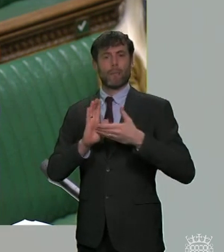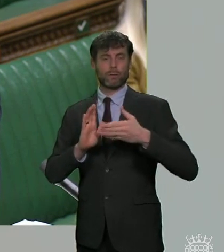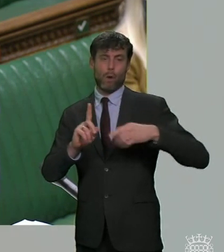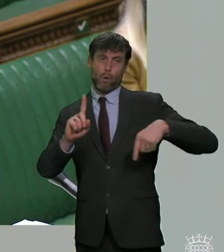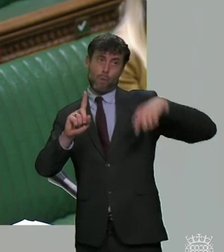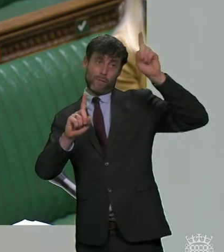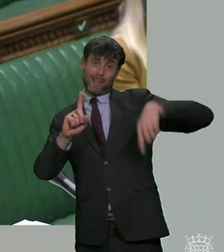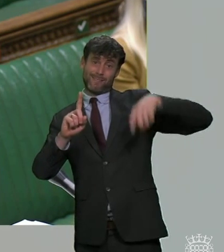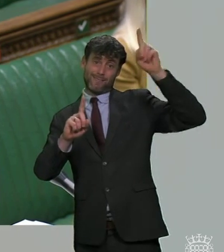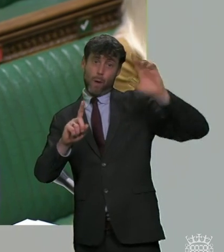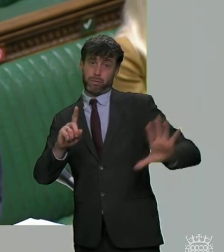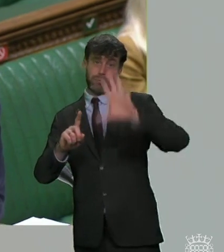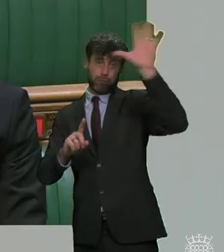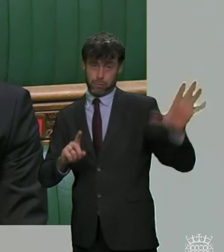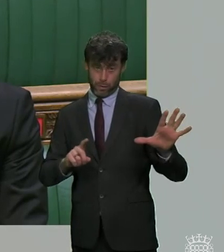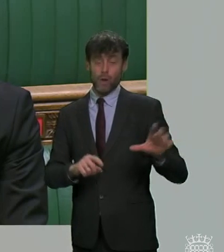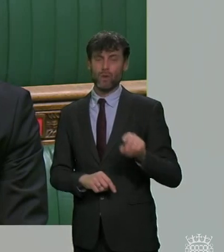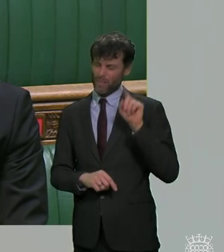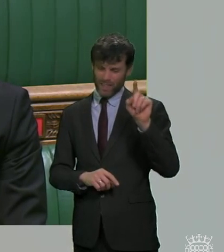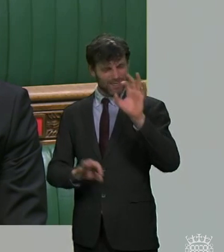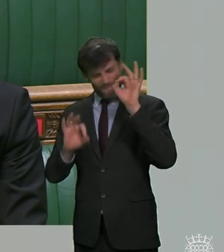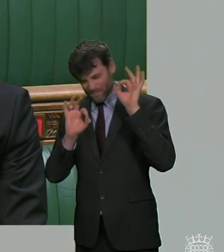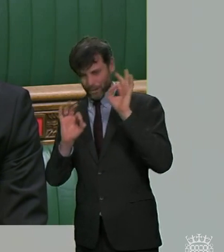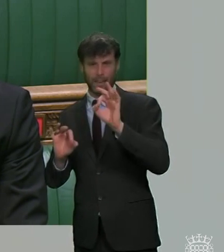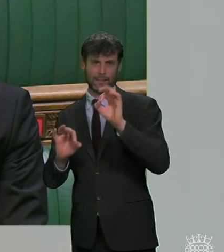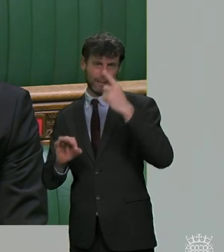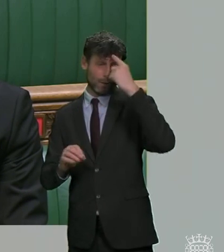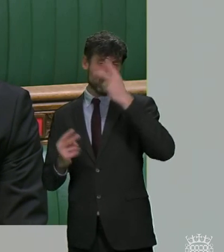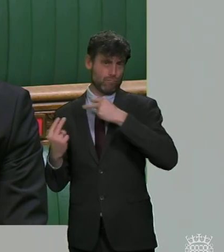It is a fantastic Union connectivity review.